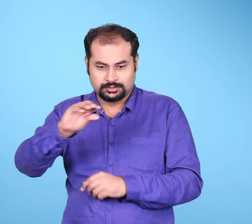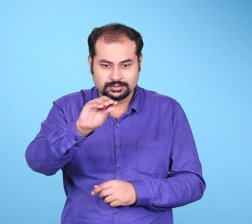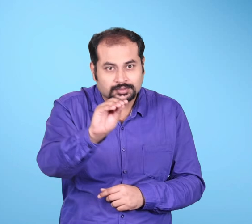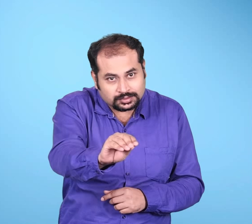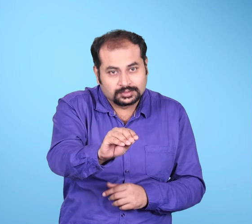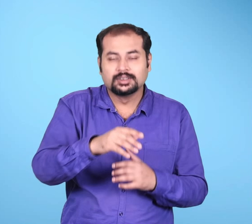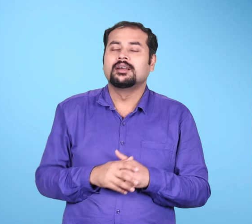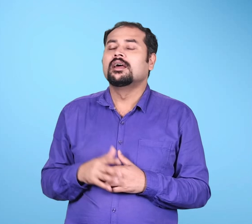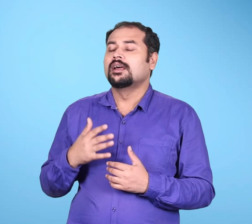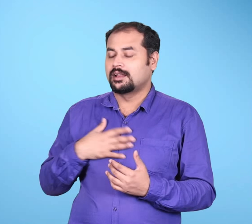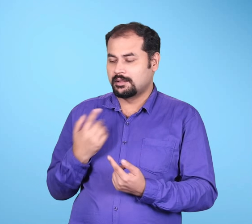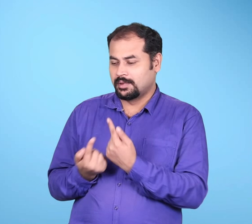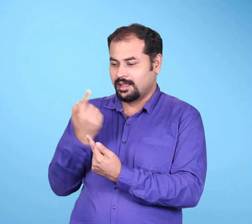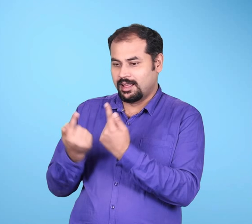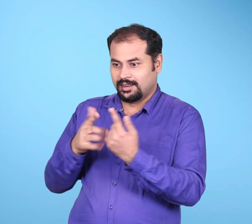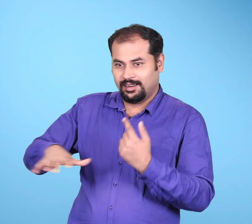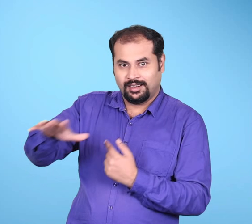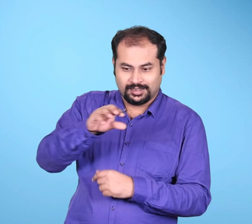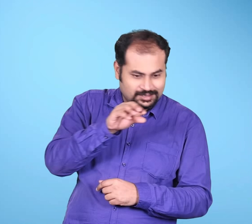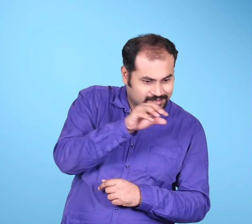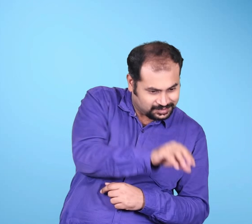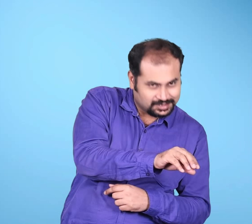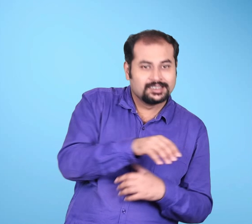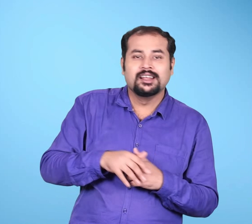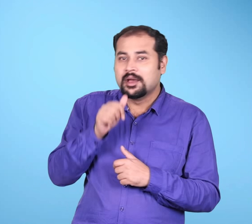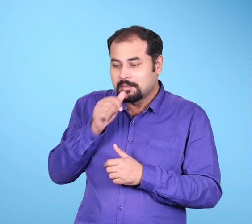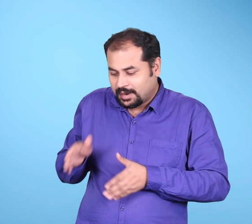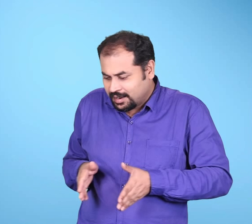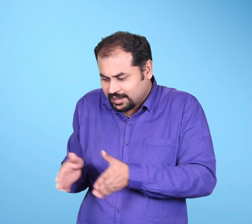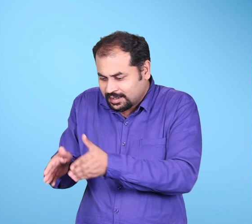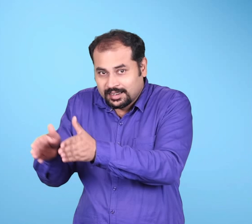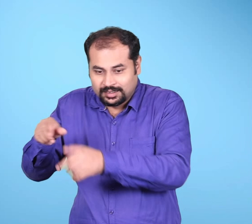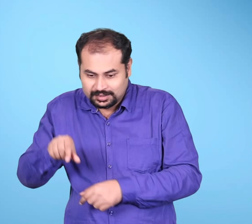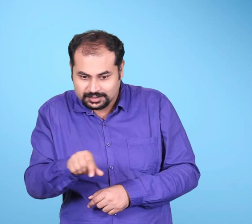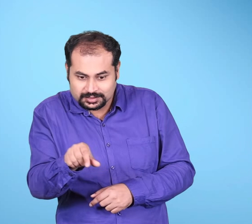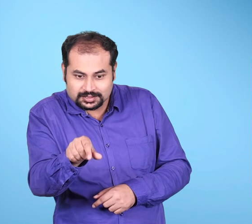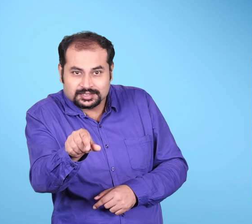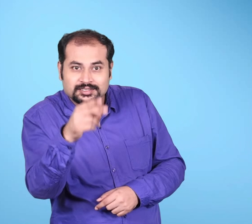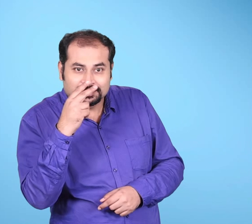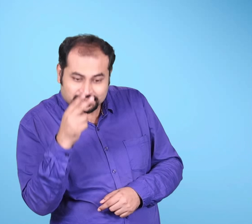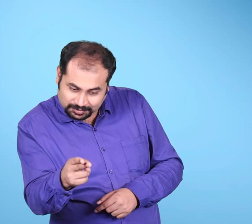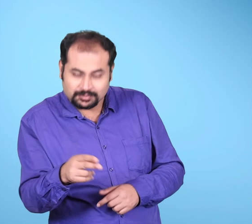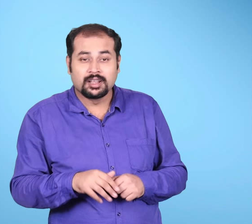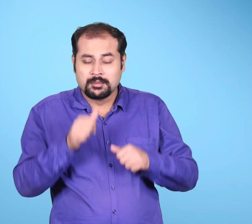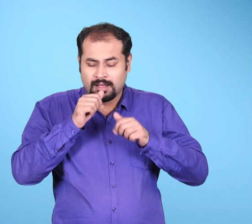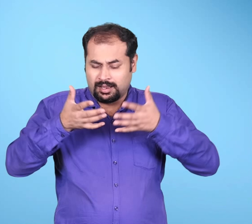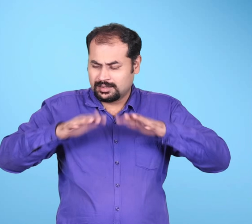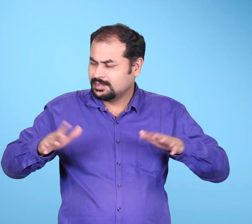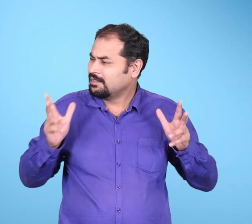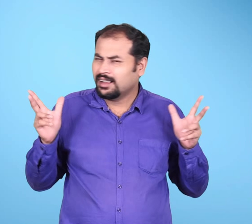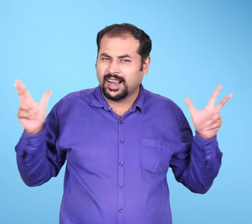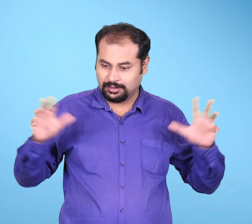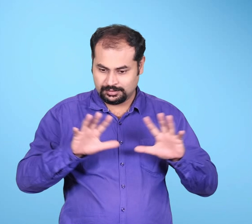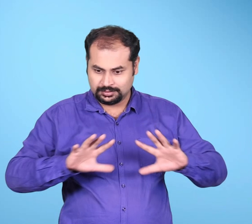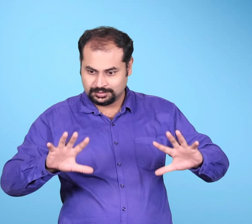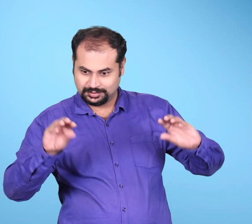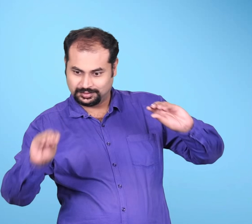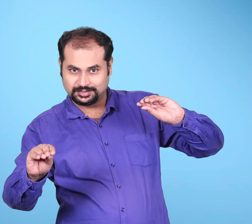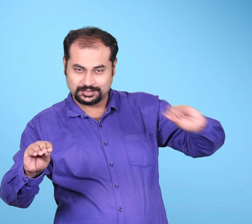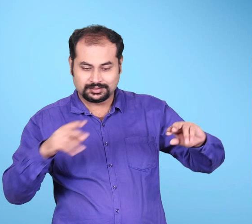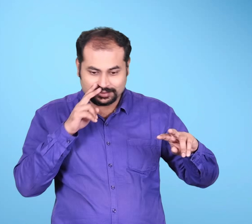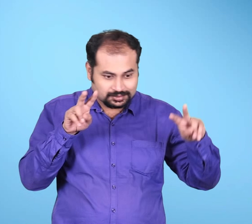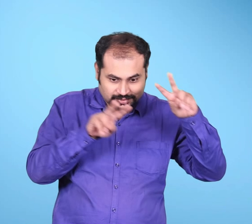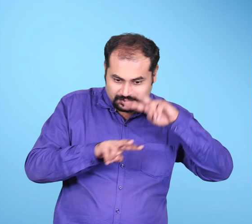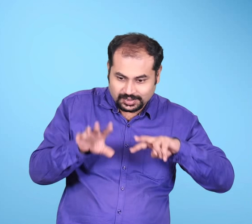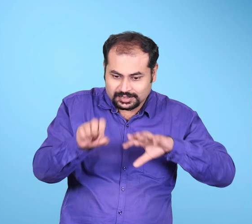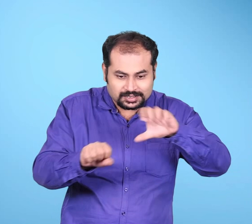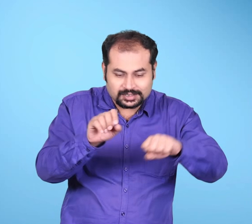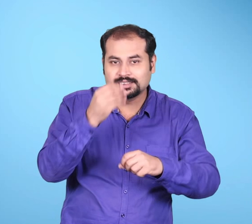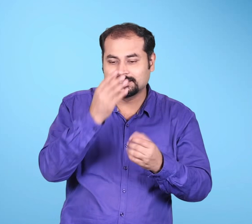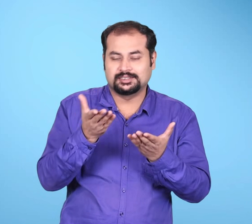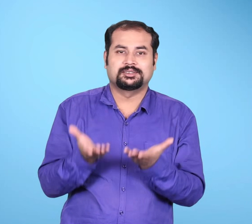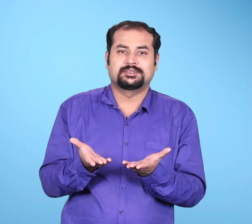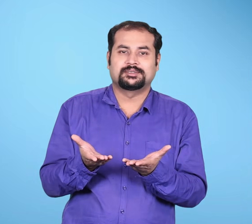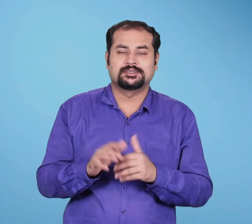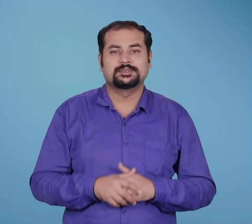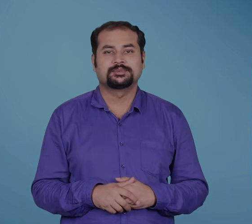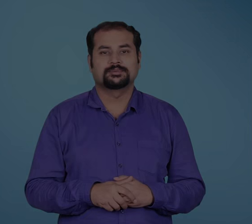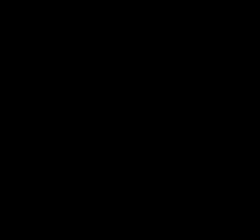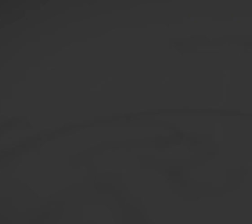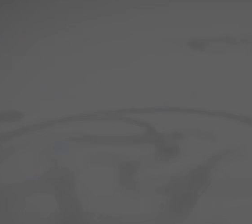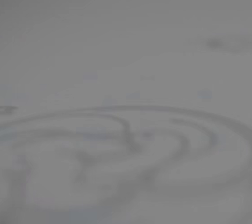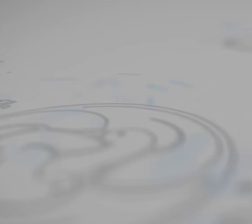oceans etc.